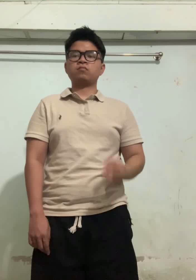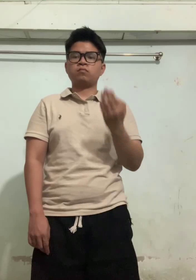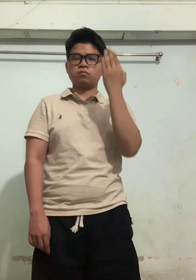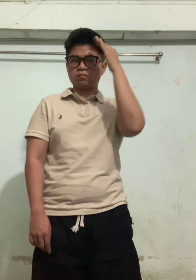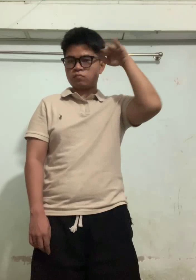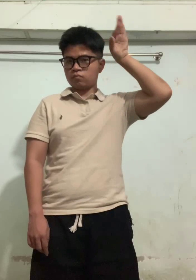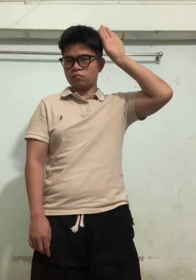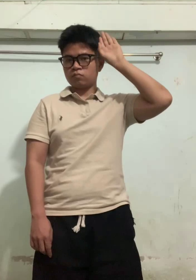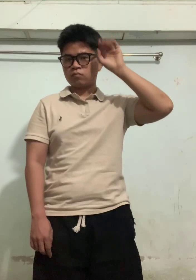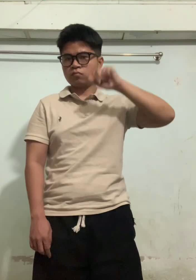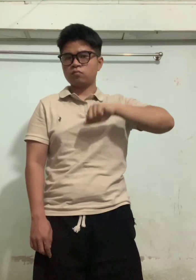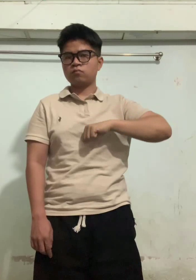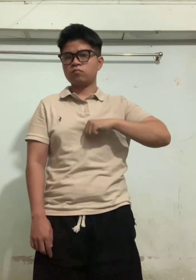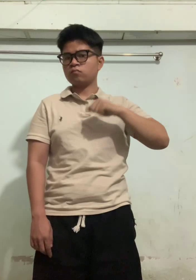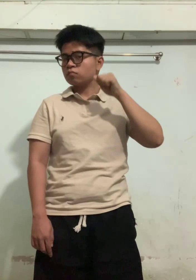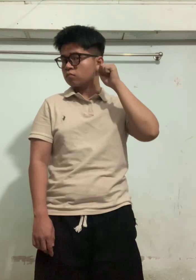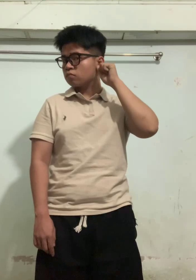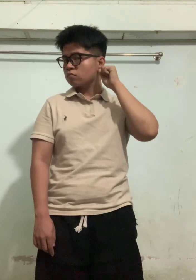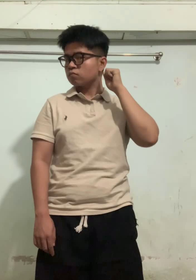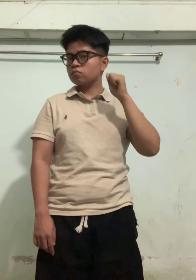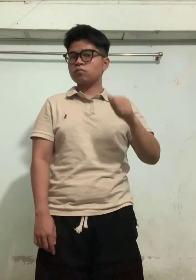thay co